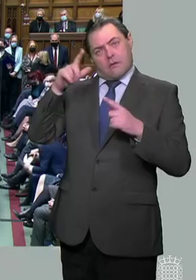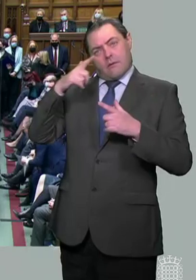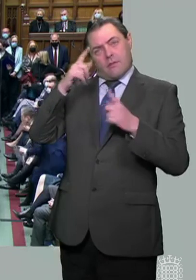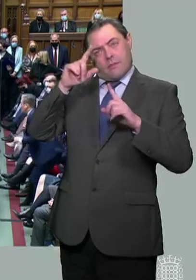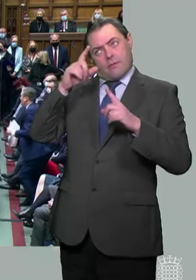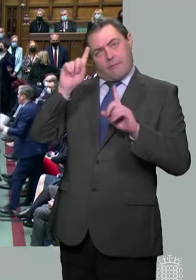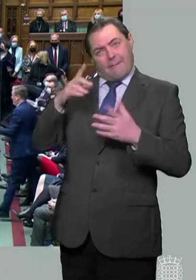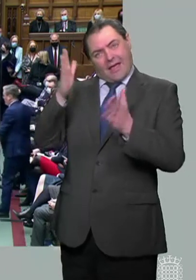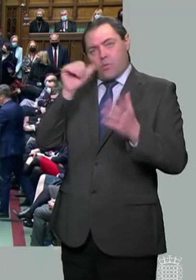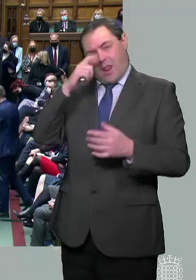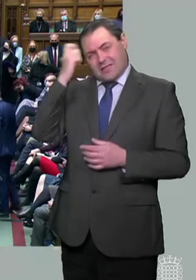that is what I think the public will understand.